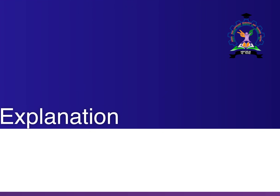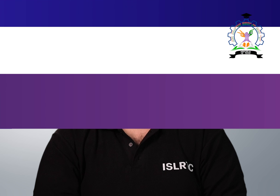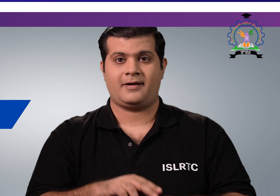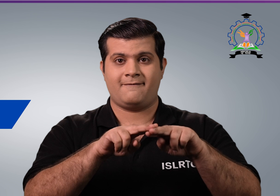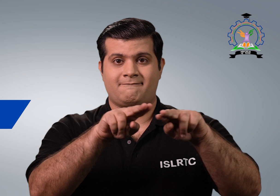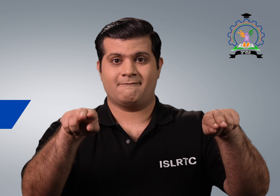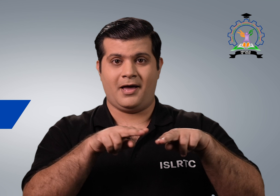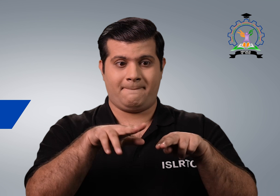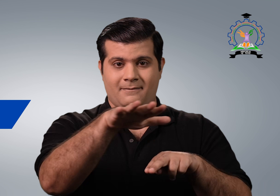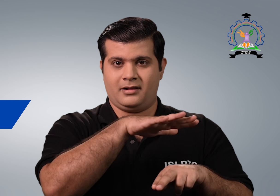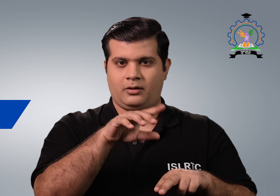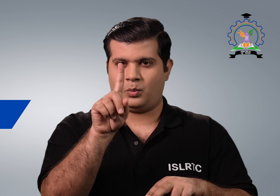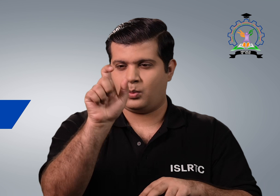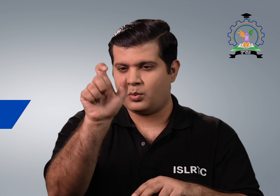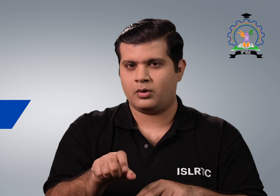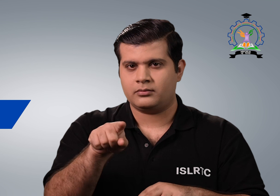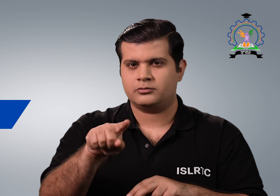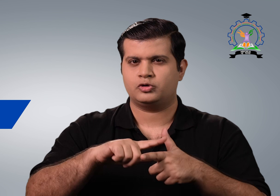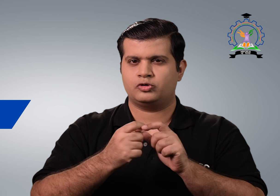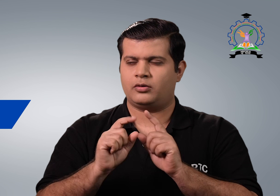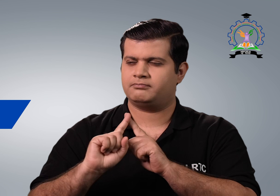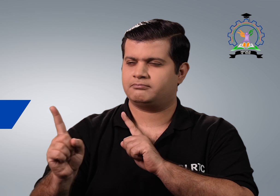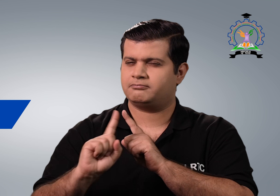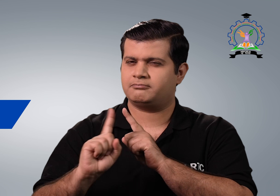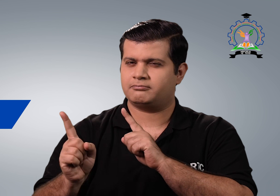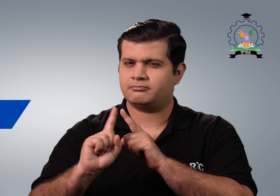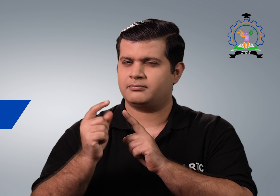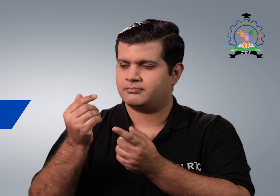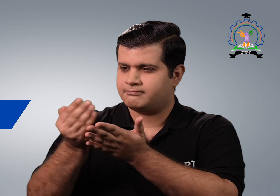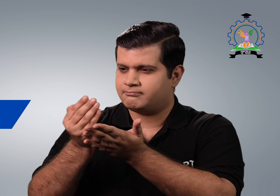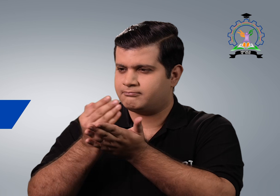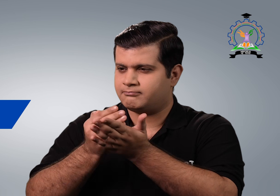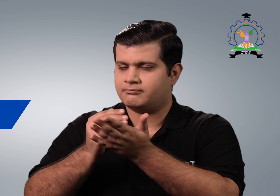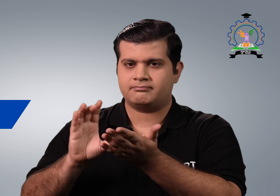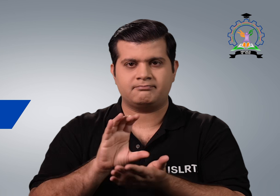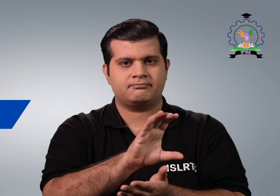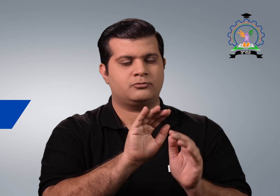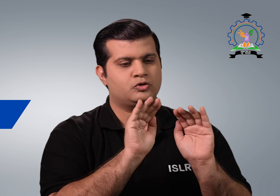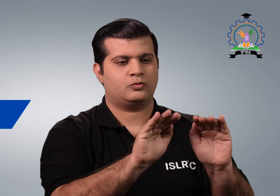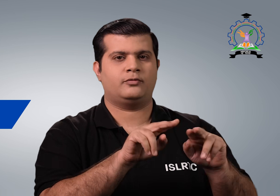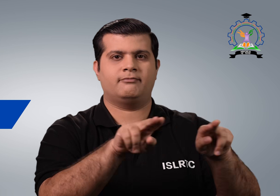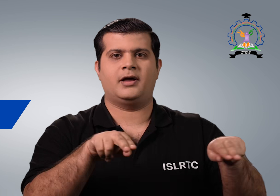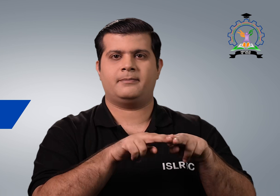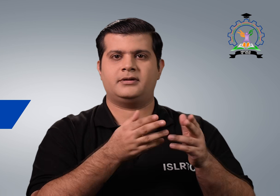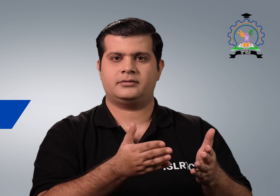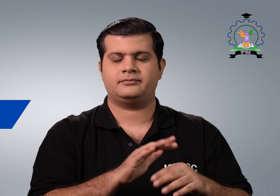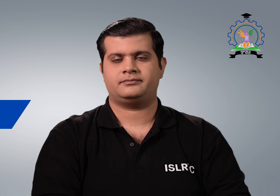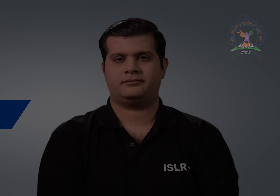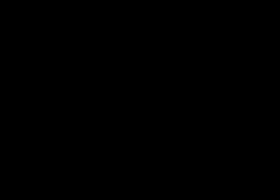A person who earns money to support their family, often being the only one providing financial support.